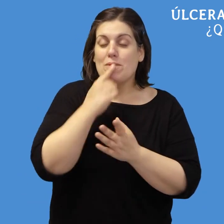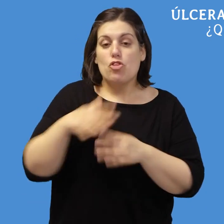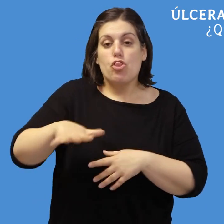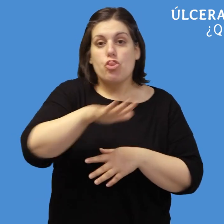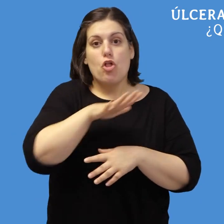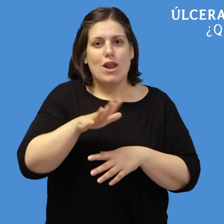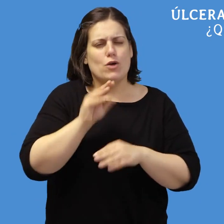dónde